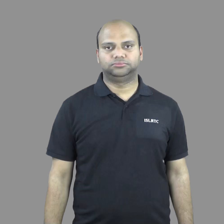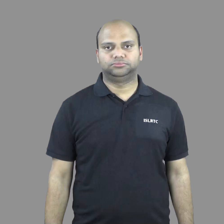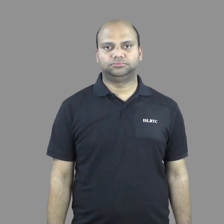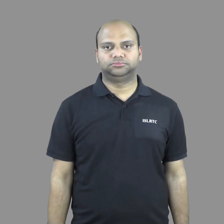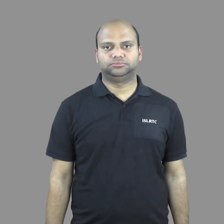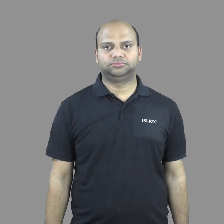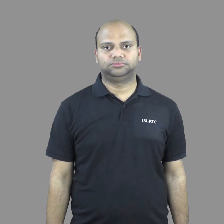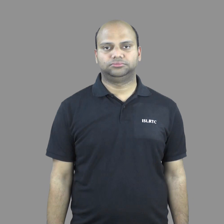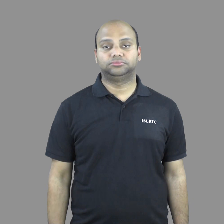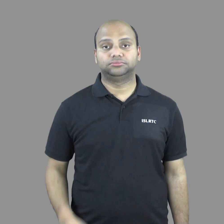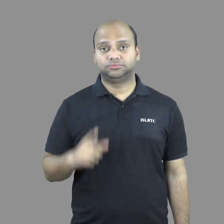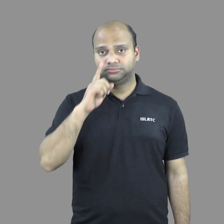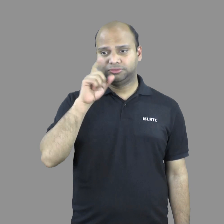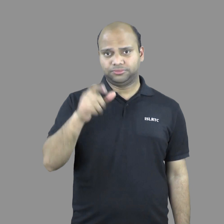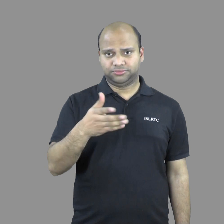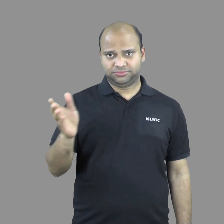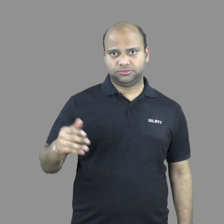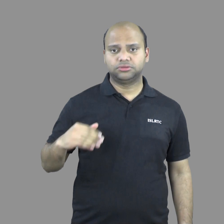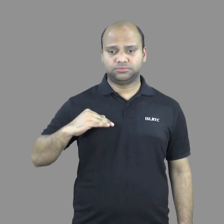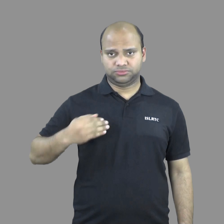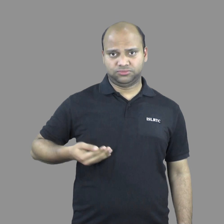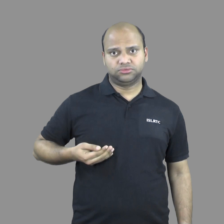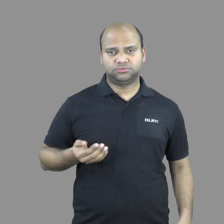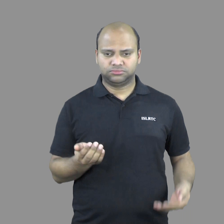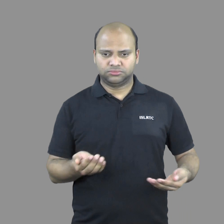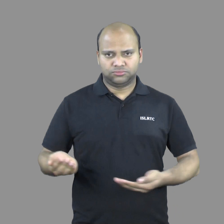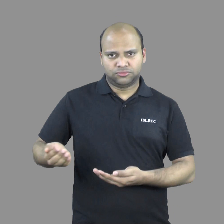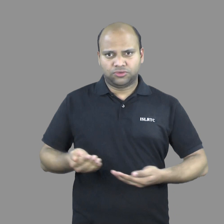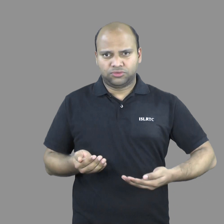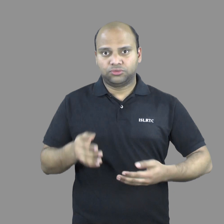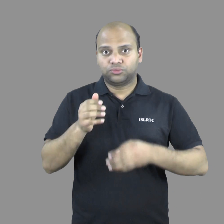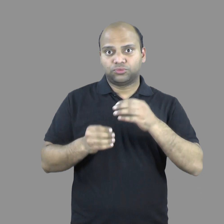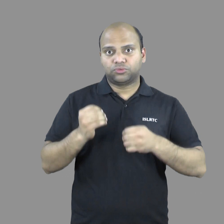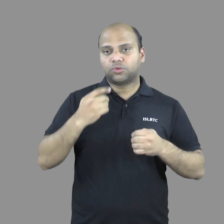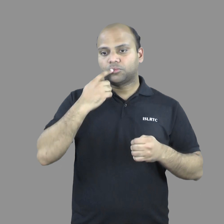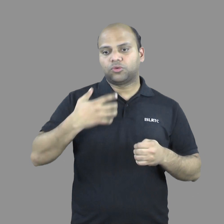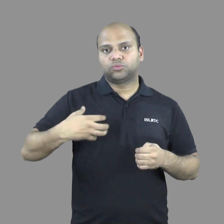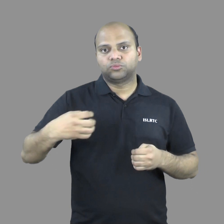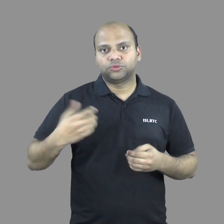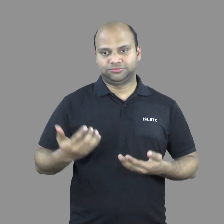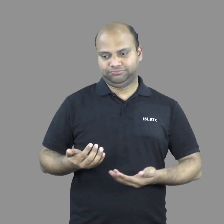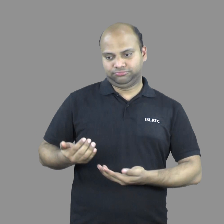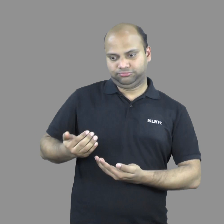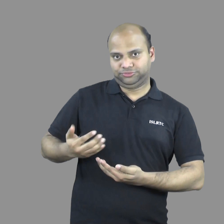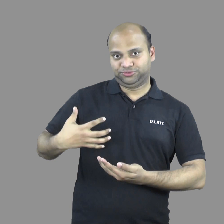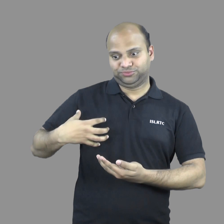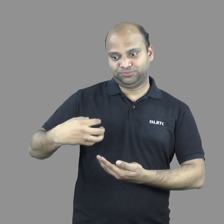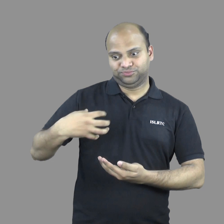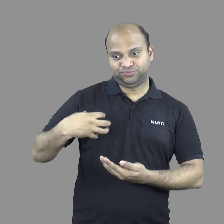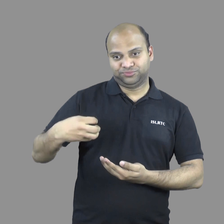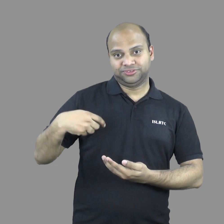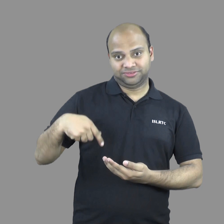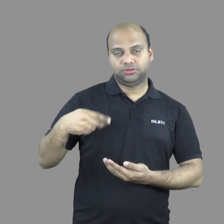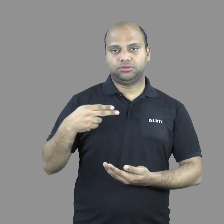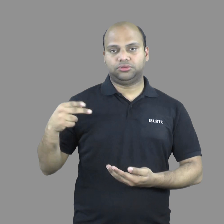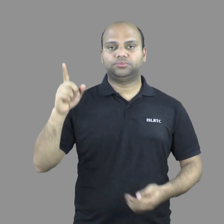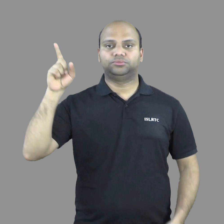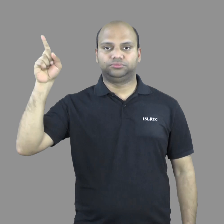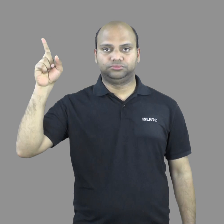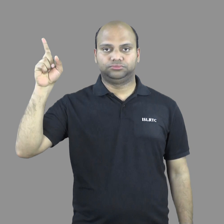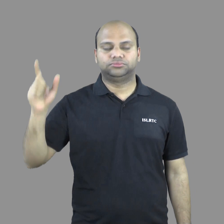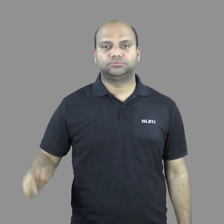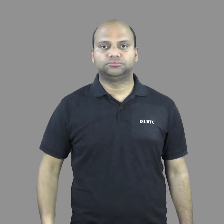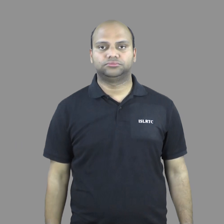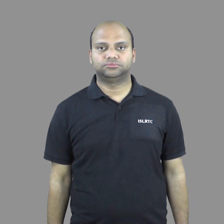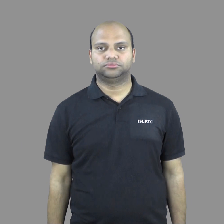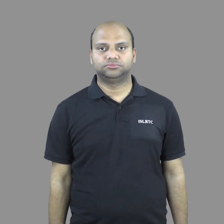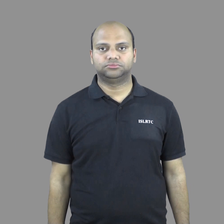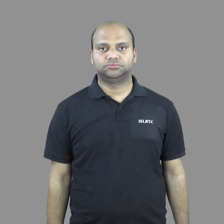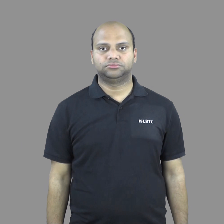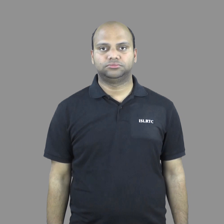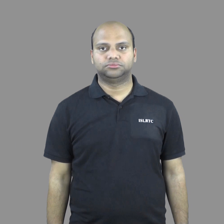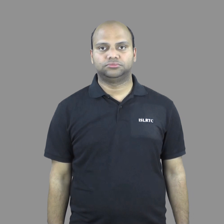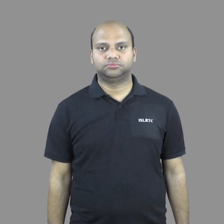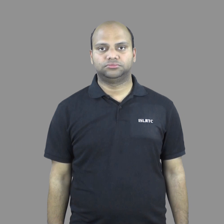Lactation